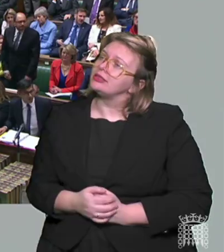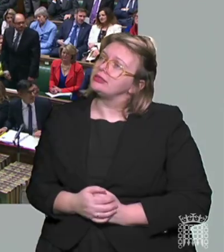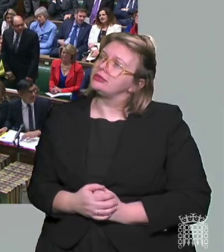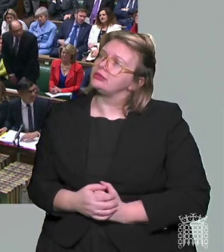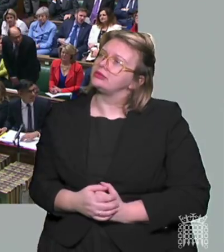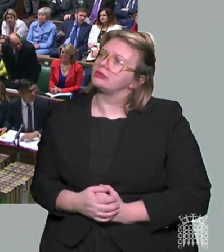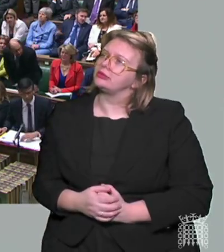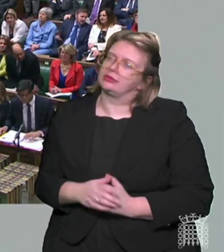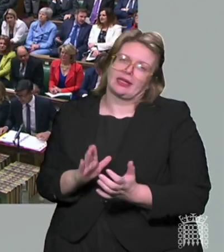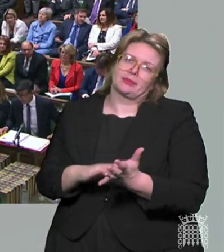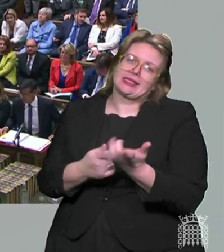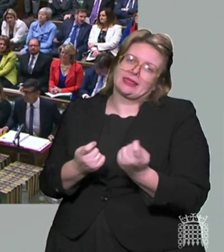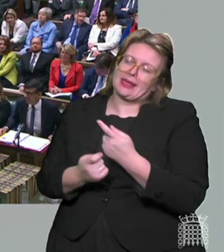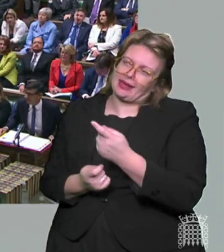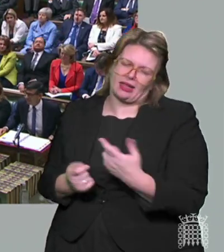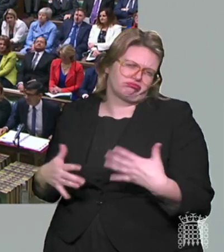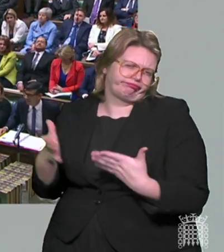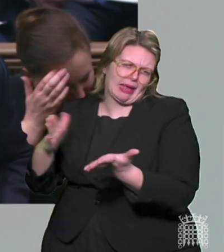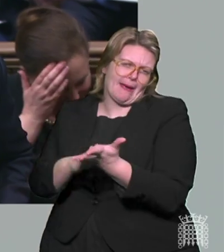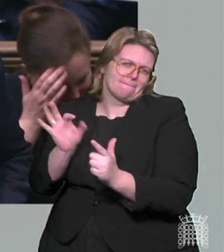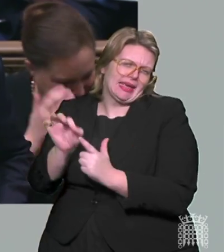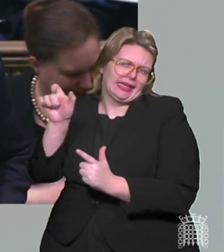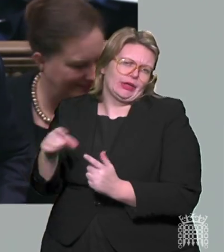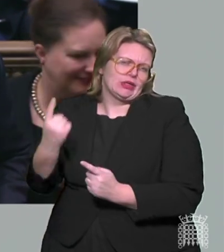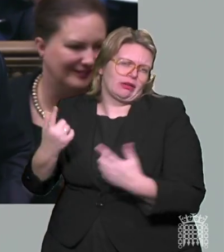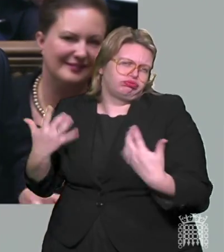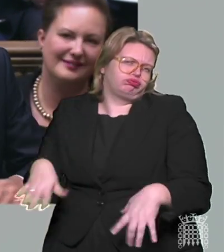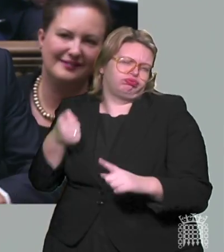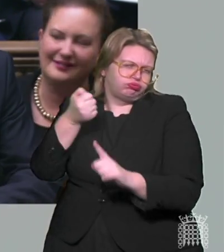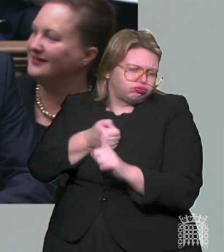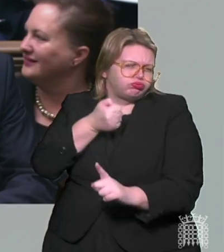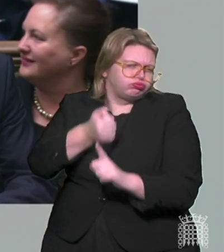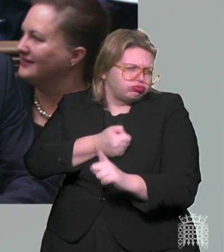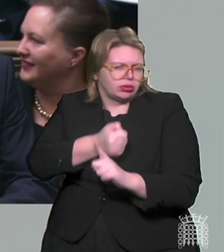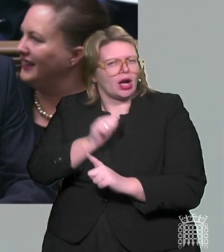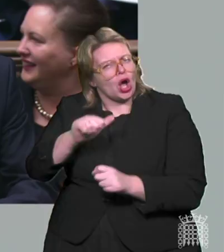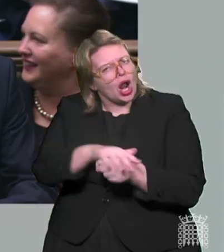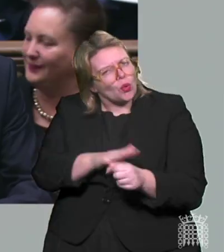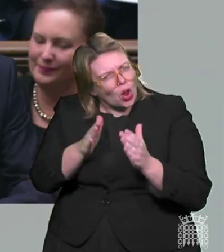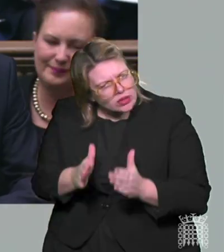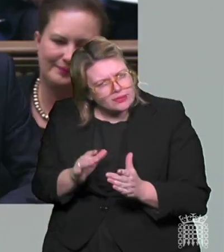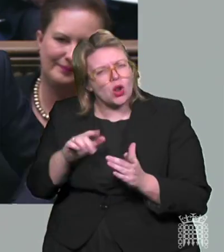My honourable Friend has clearly been a fantastic advocate for the Alex and for her constituents.